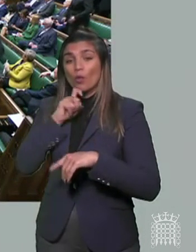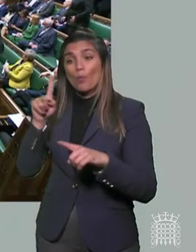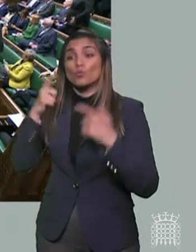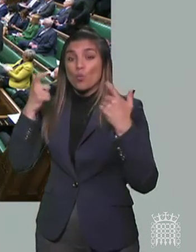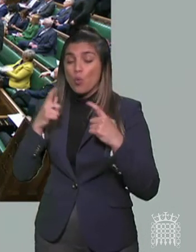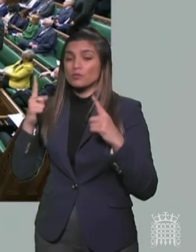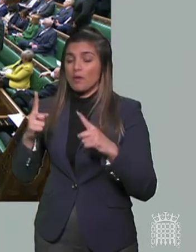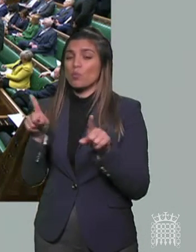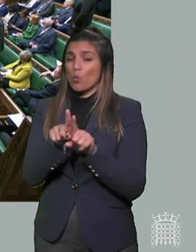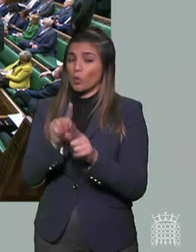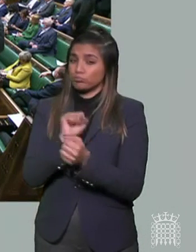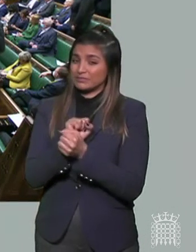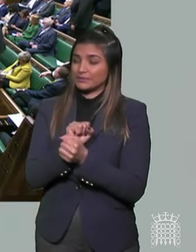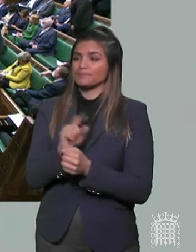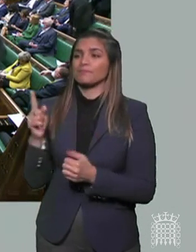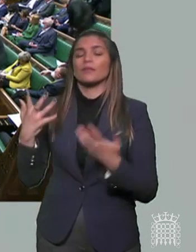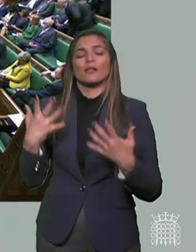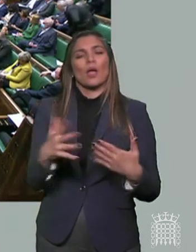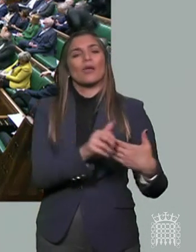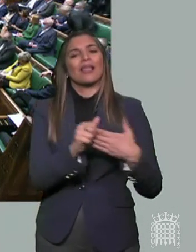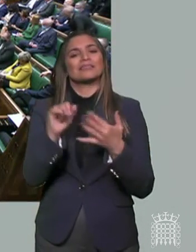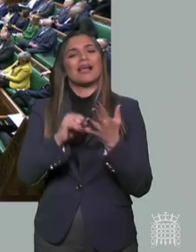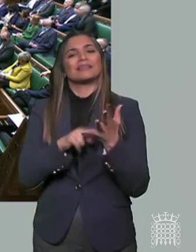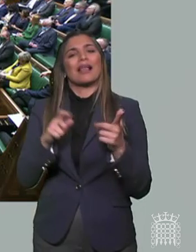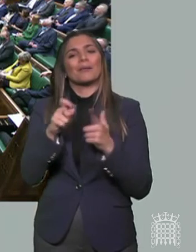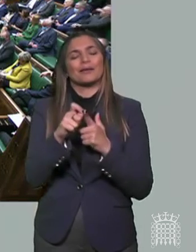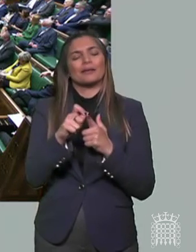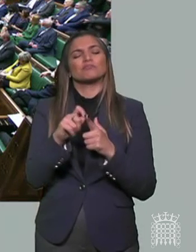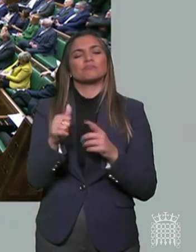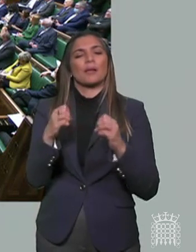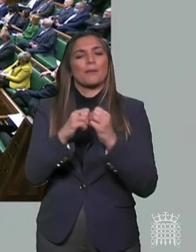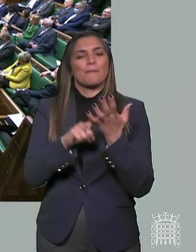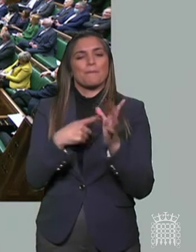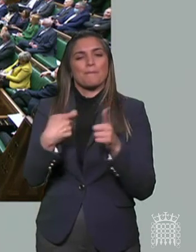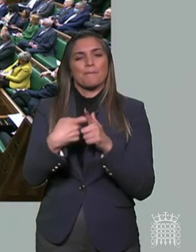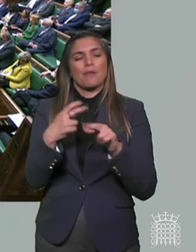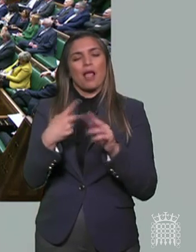We now come to the Westminster leader of the SNP.